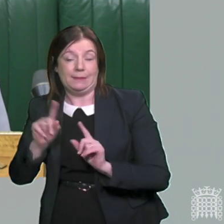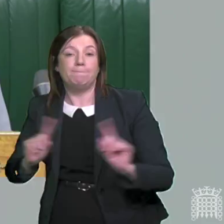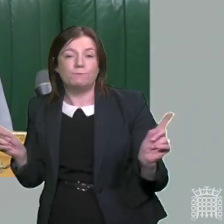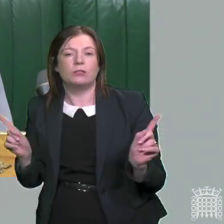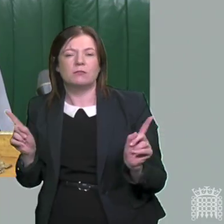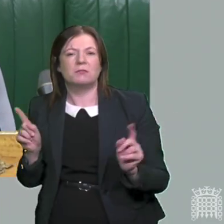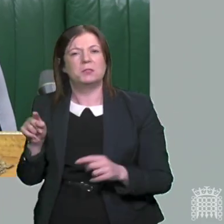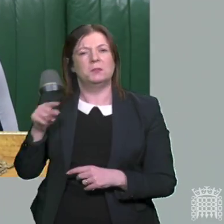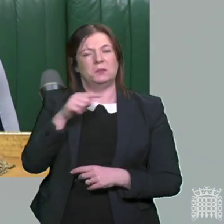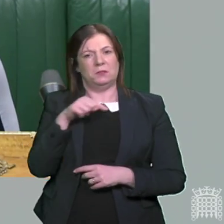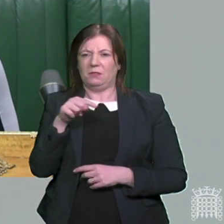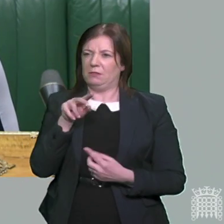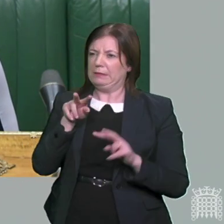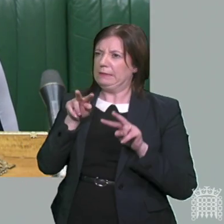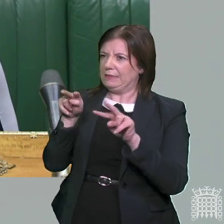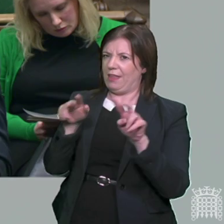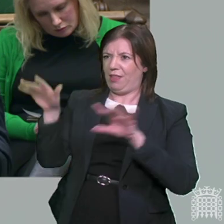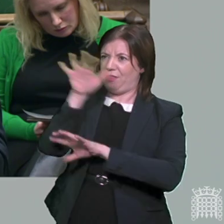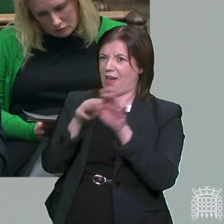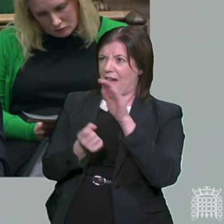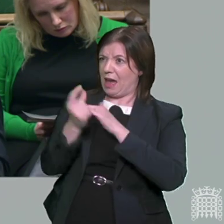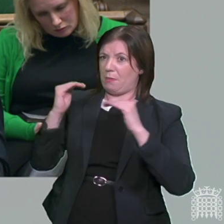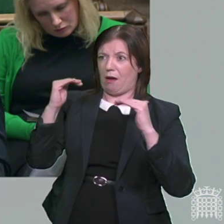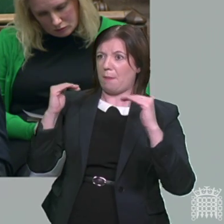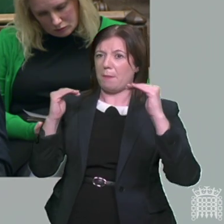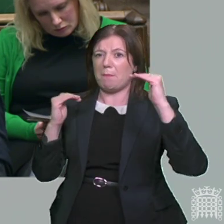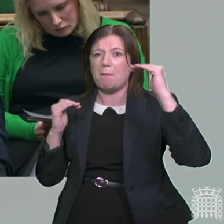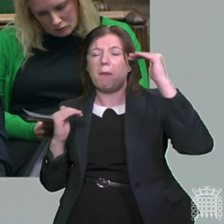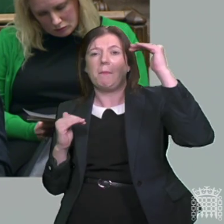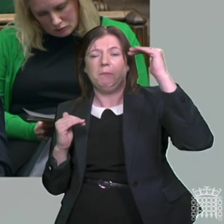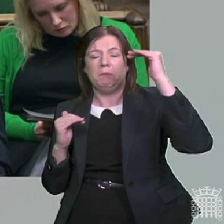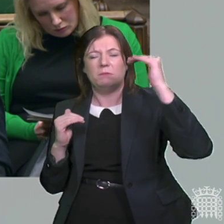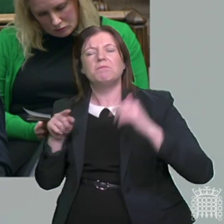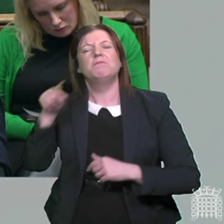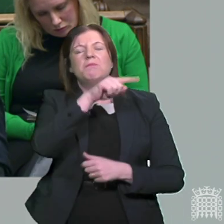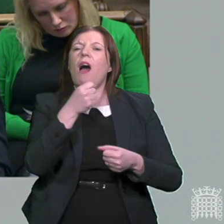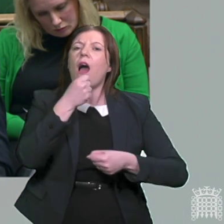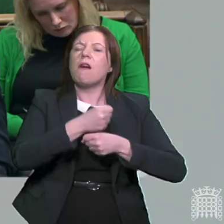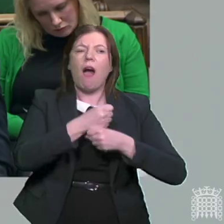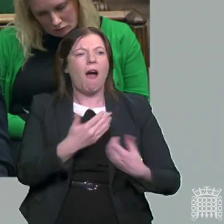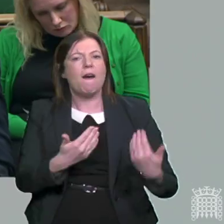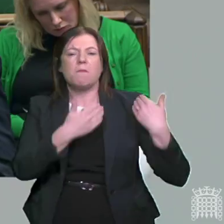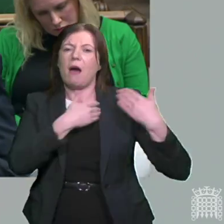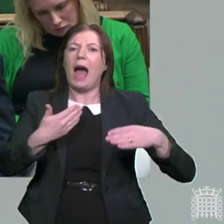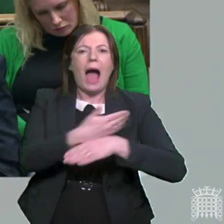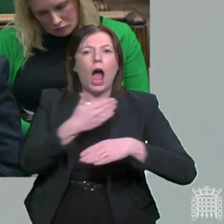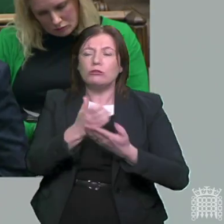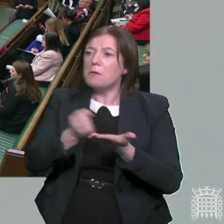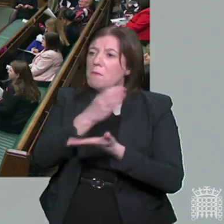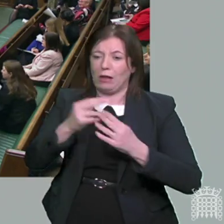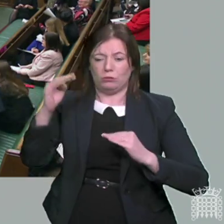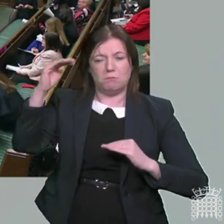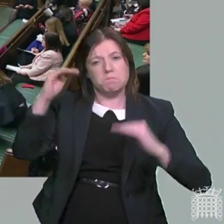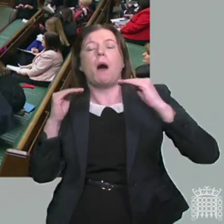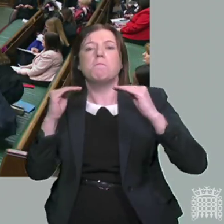Rather than watch as the situation deteriorates, what urgent steps are the Government taking to deal with these dreadful disparities?